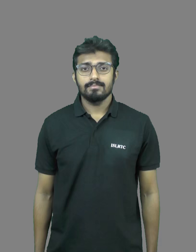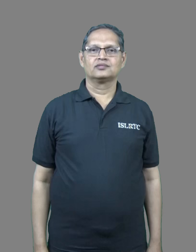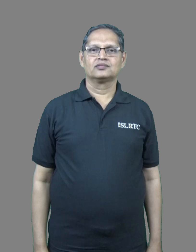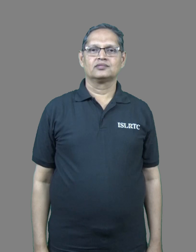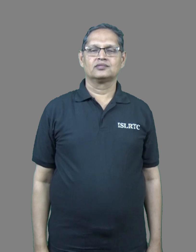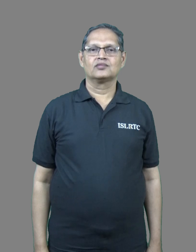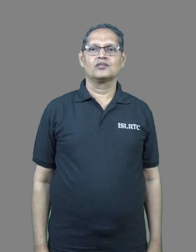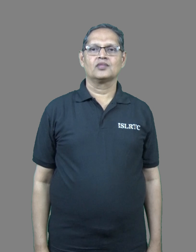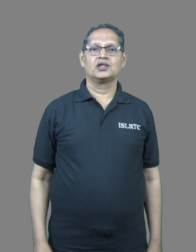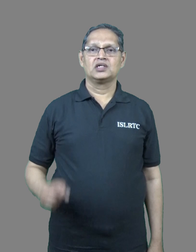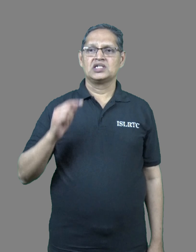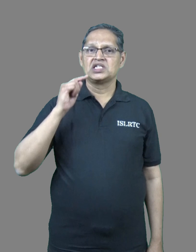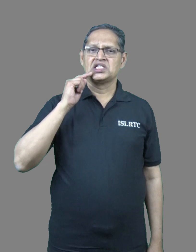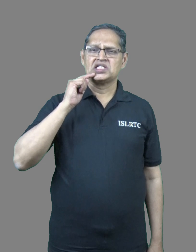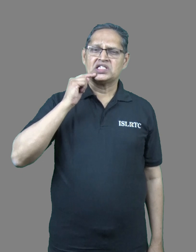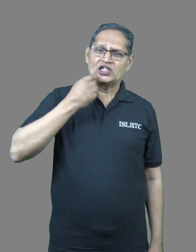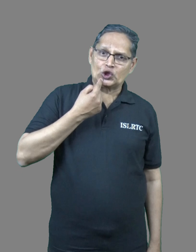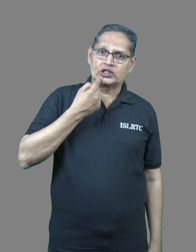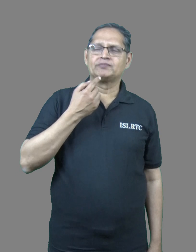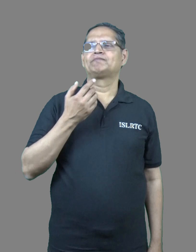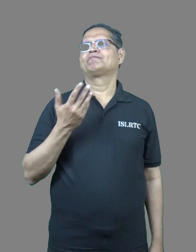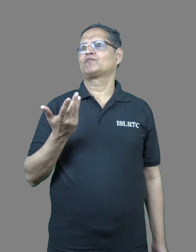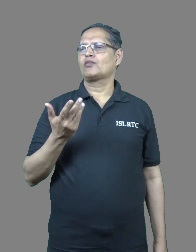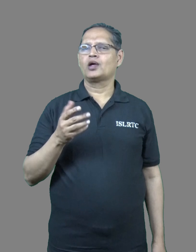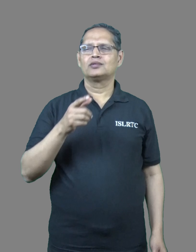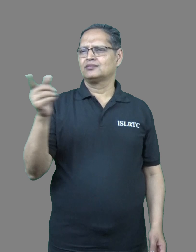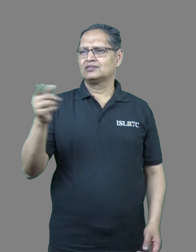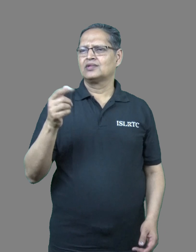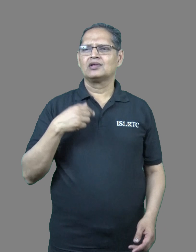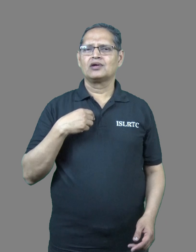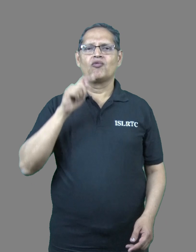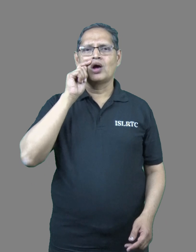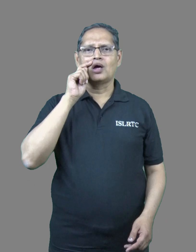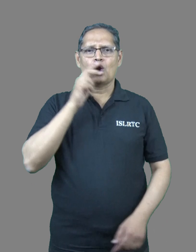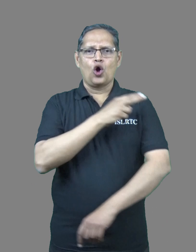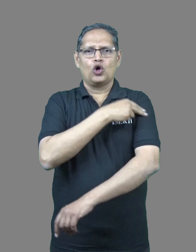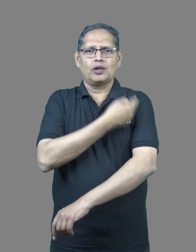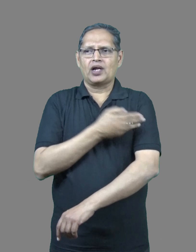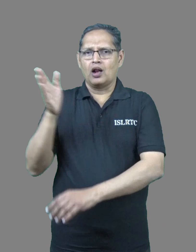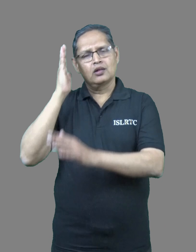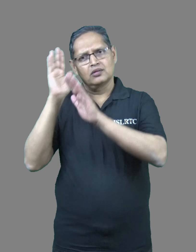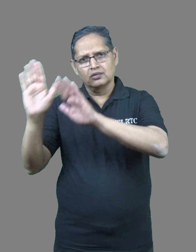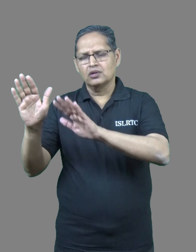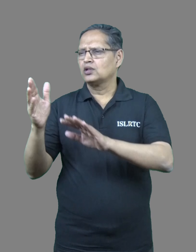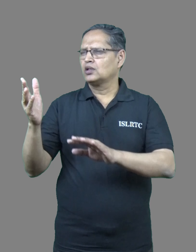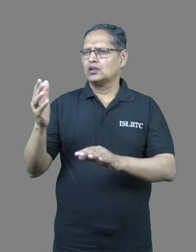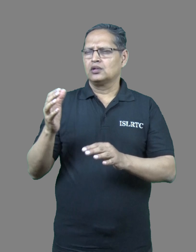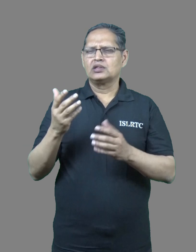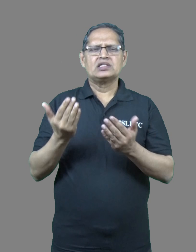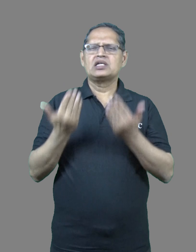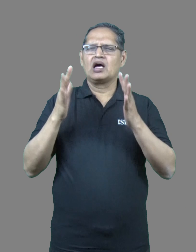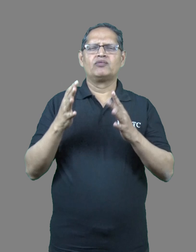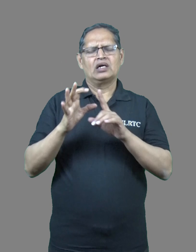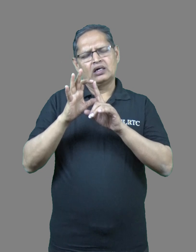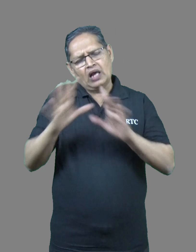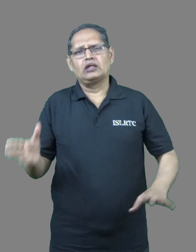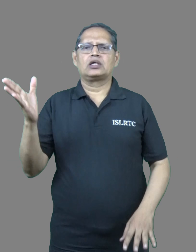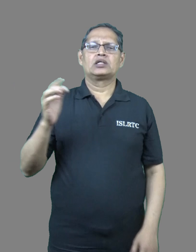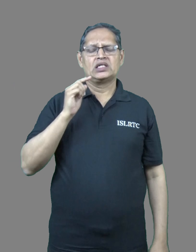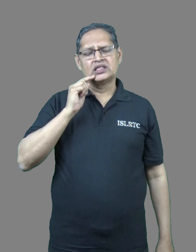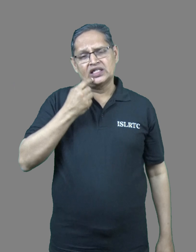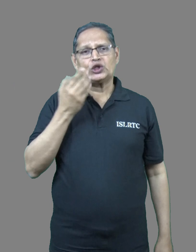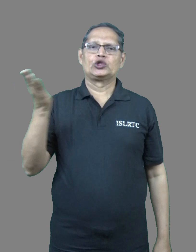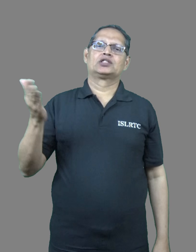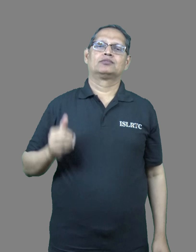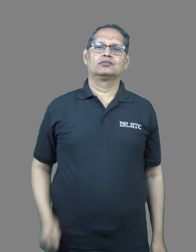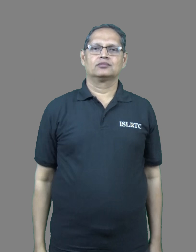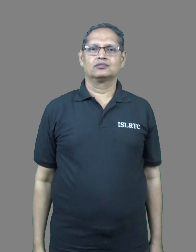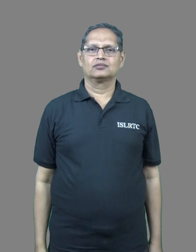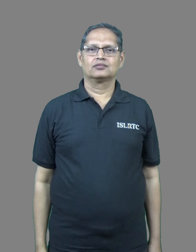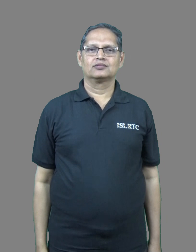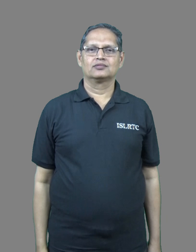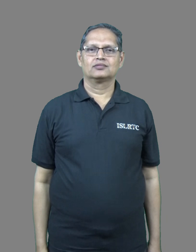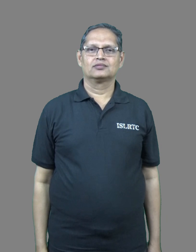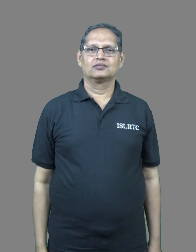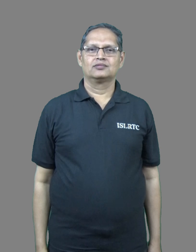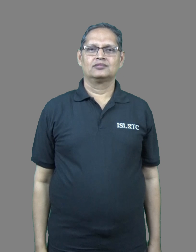Serious